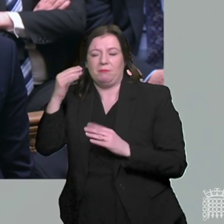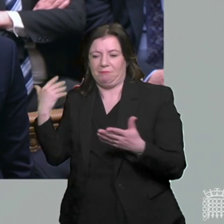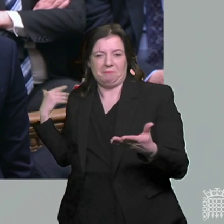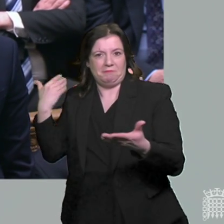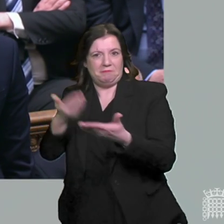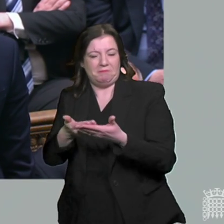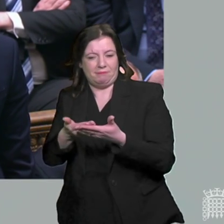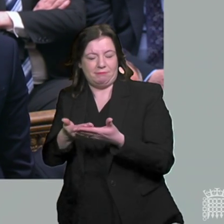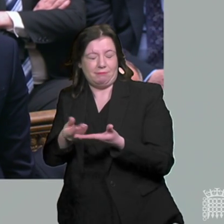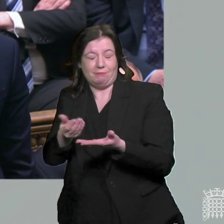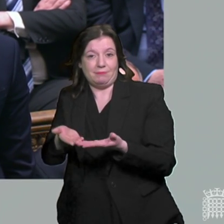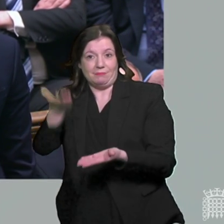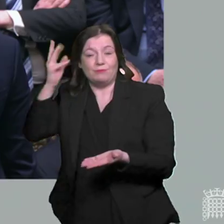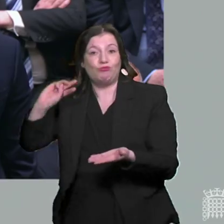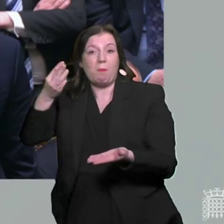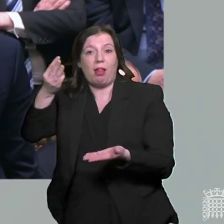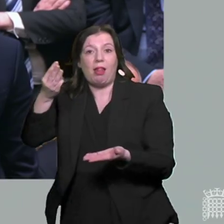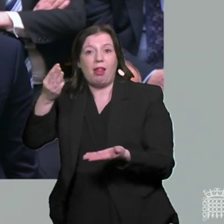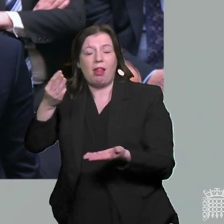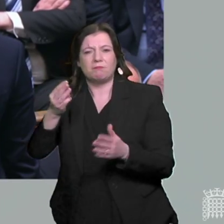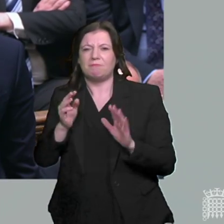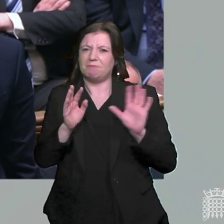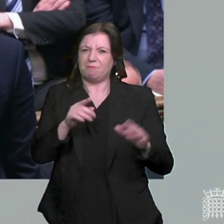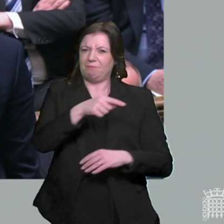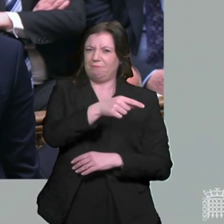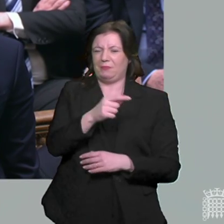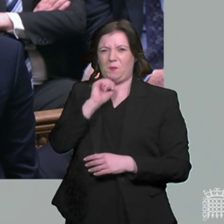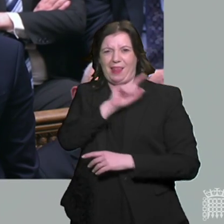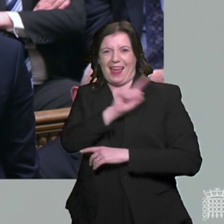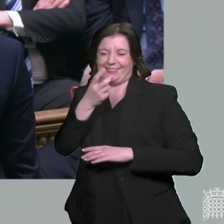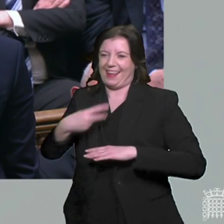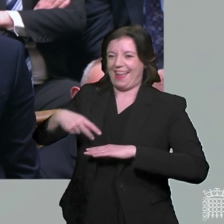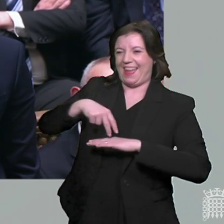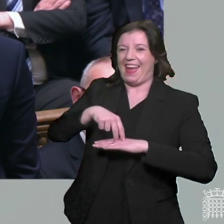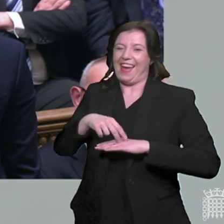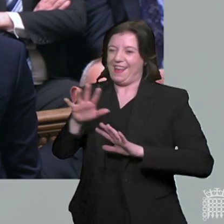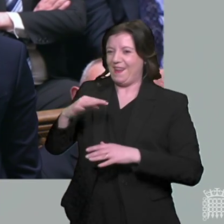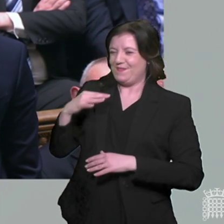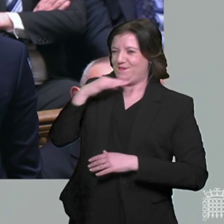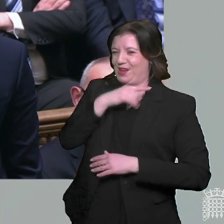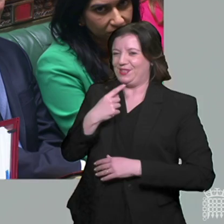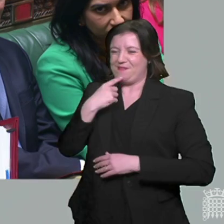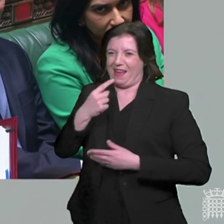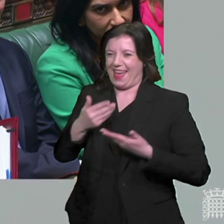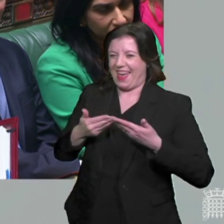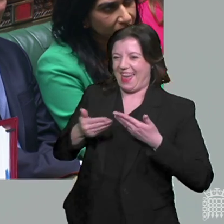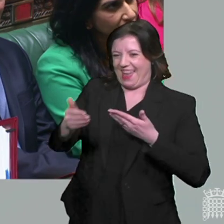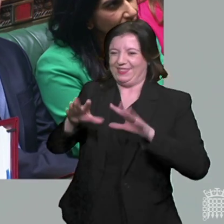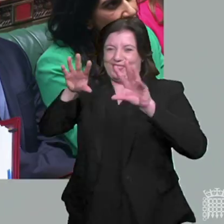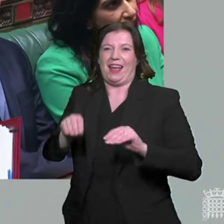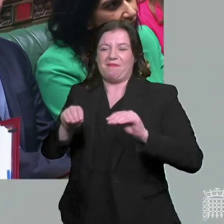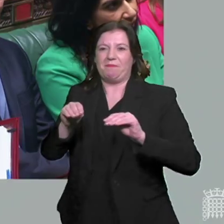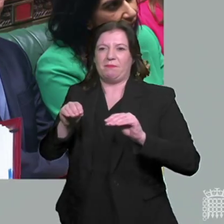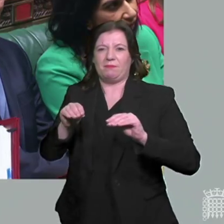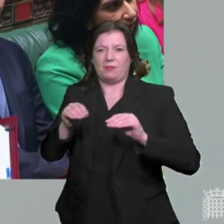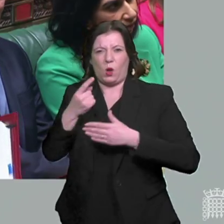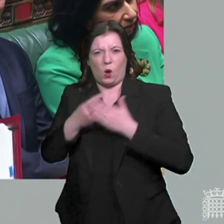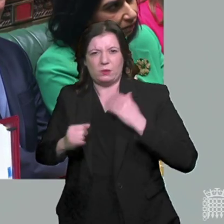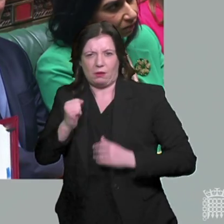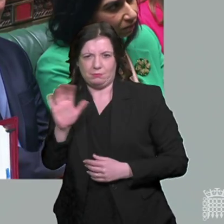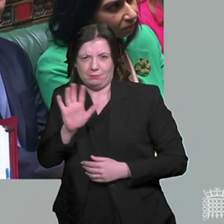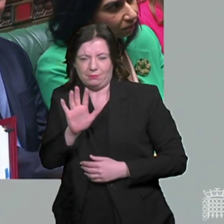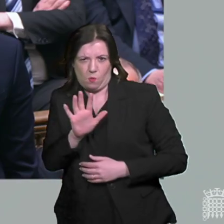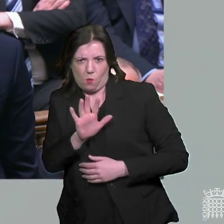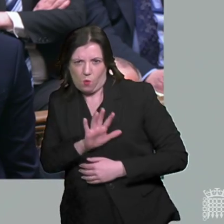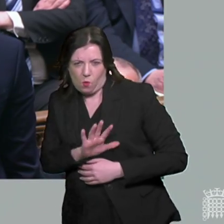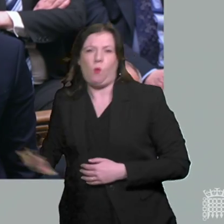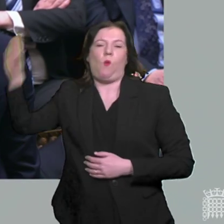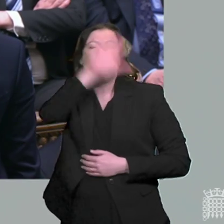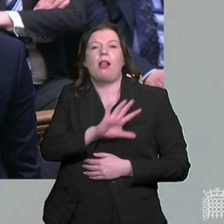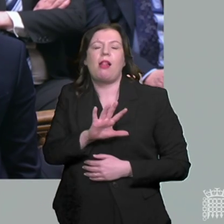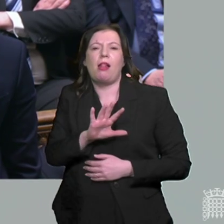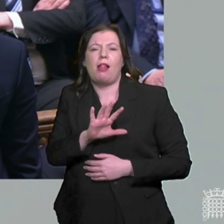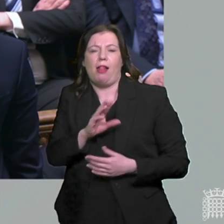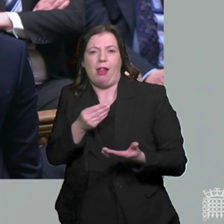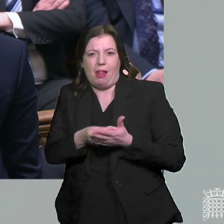Worse than that, the Chancellor is about to get to his feet and announce that the £400 energy rebate is about to be scrapped for everyone, not just in Scotland but right across these isles.